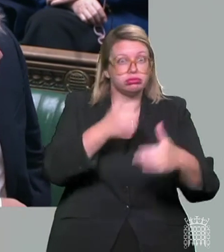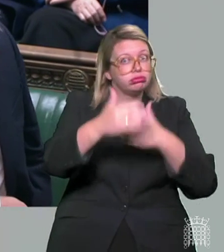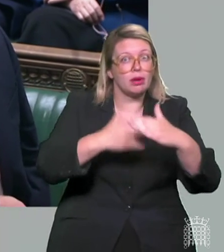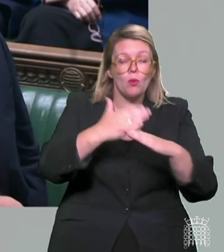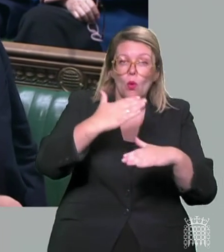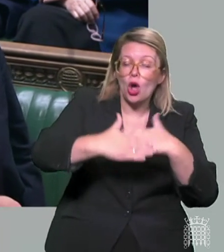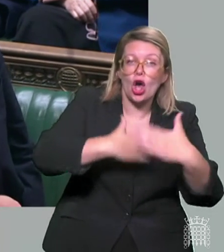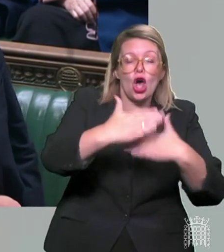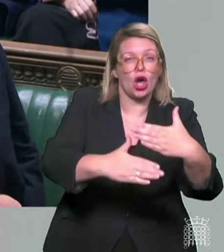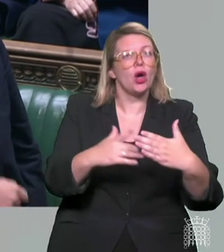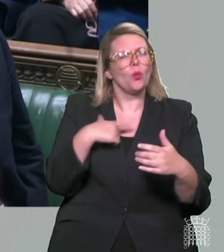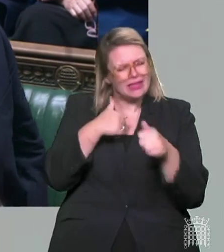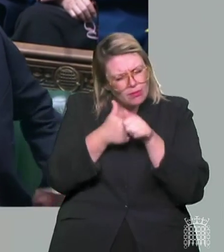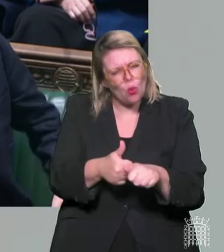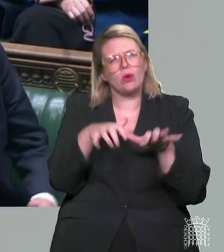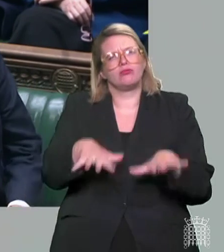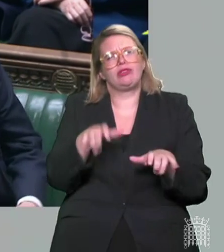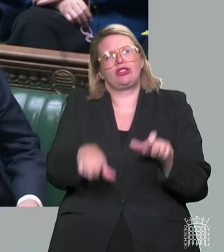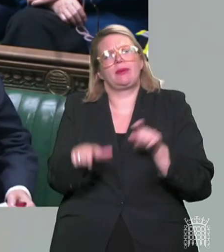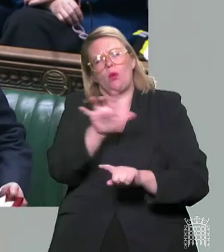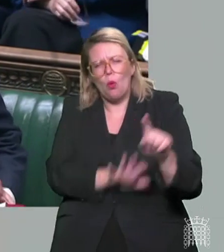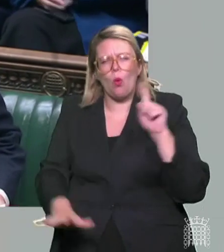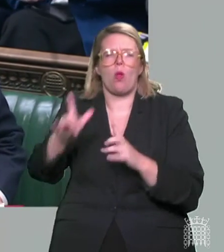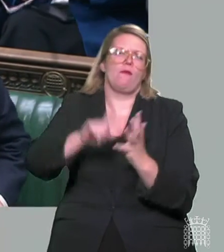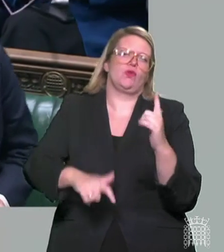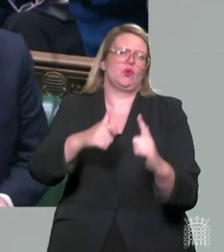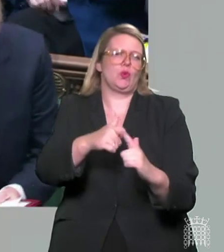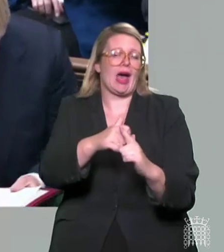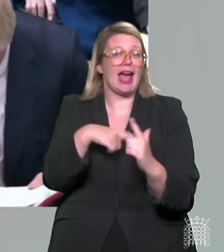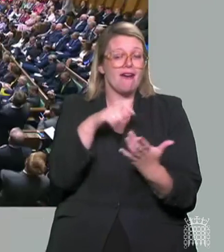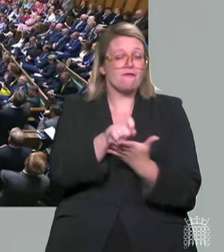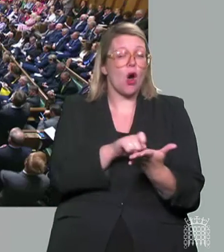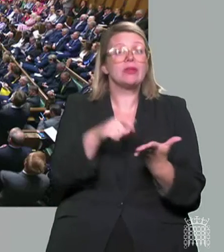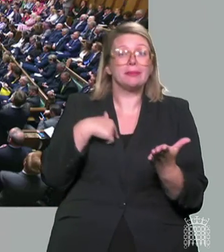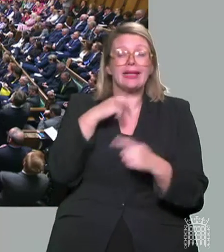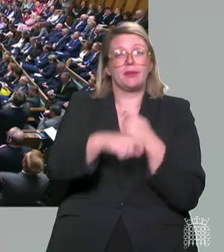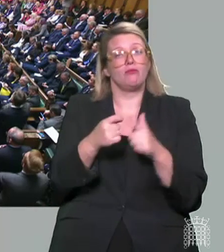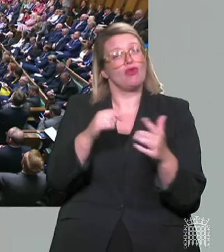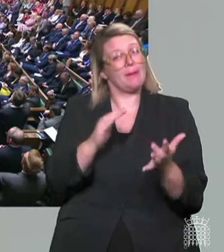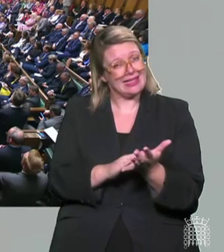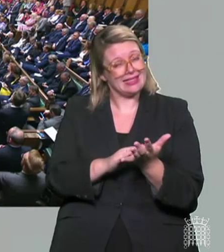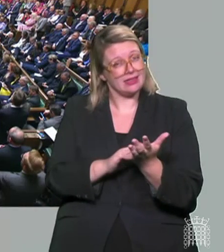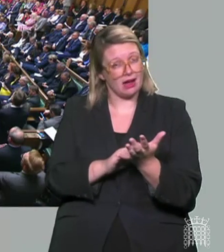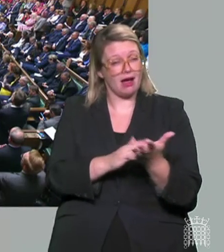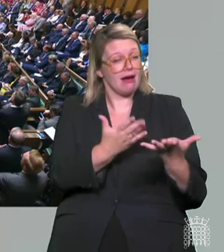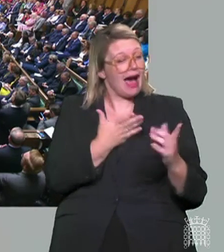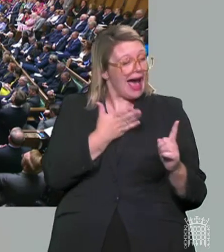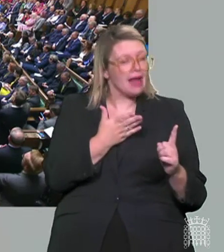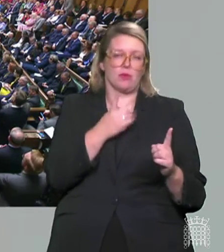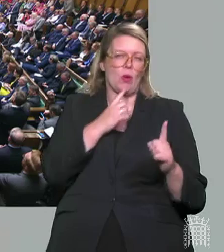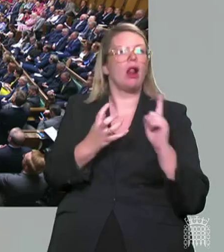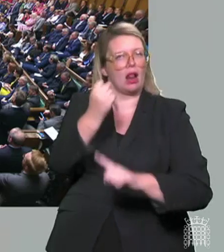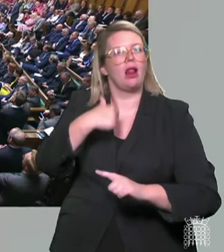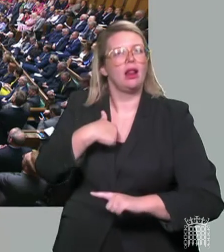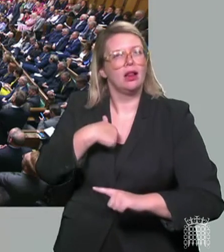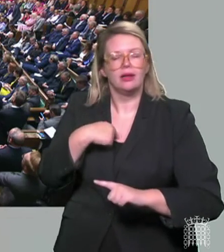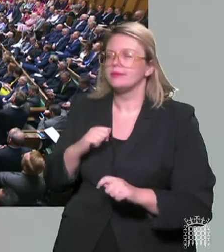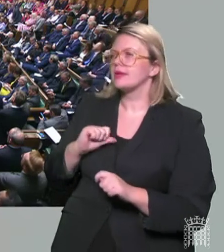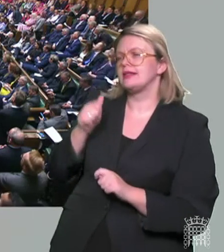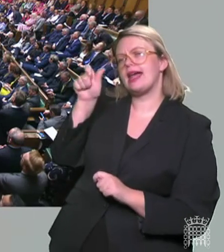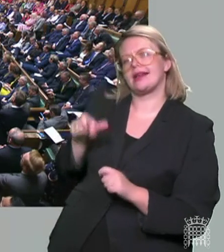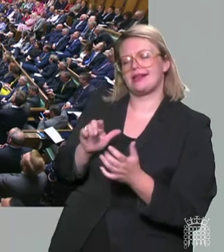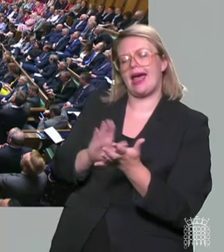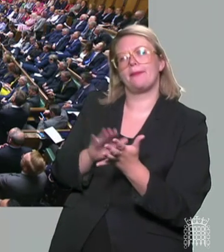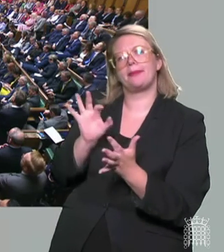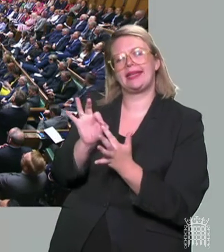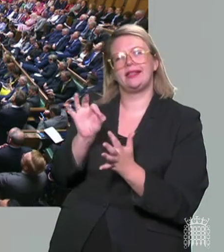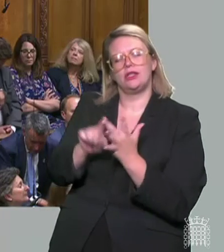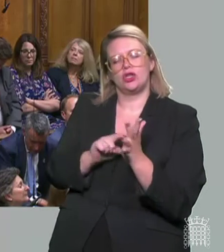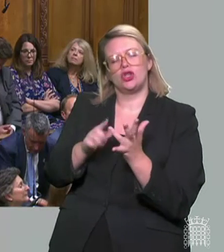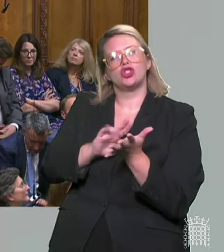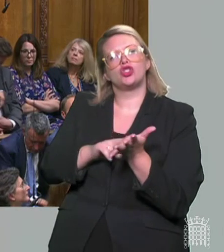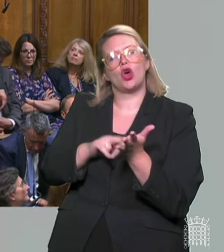And we are going to continue to deliver on the mandate I was given.